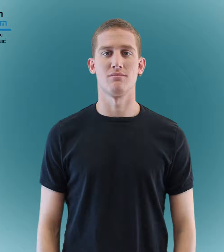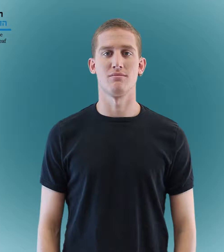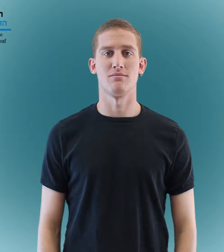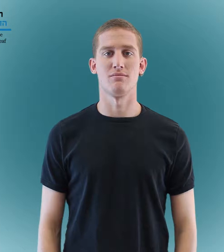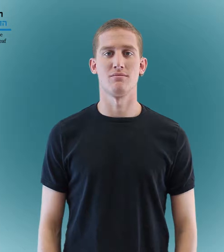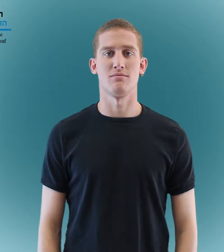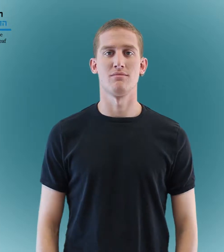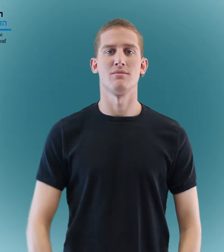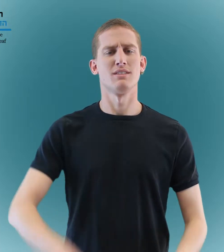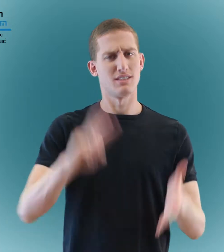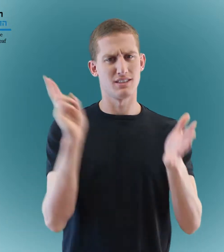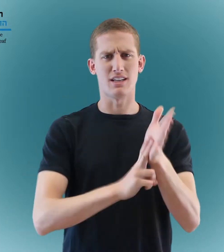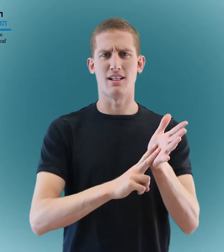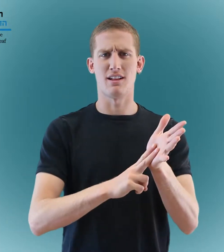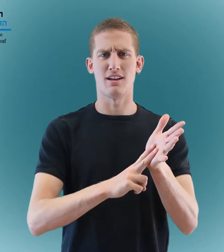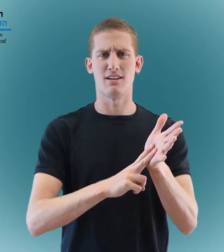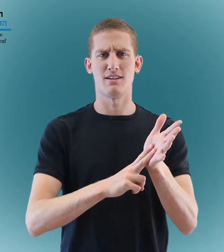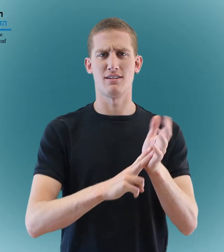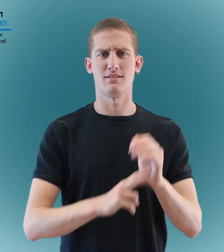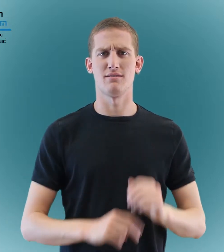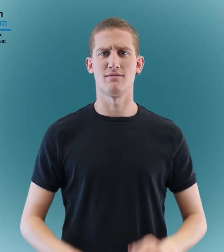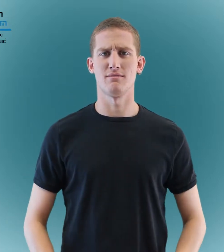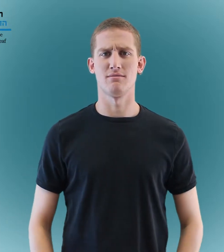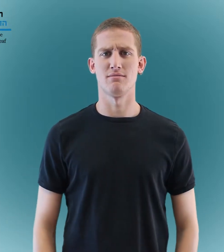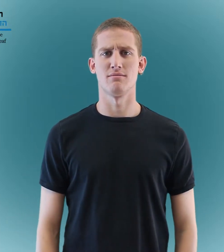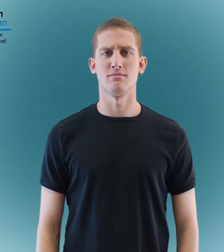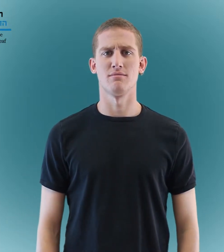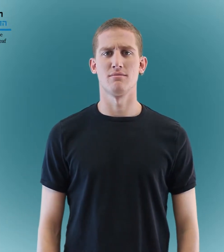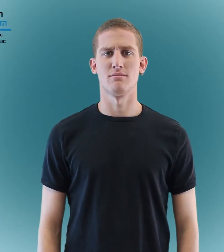נכון